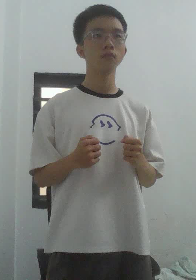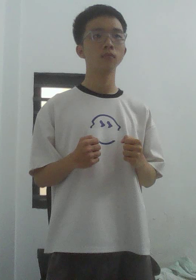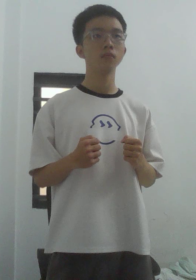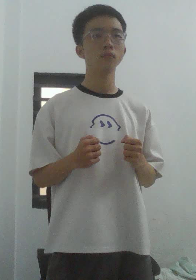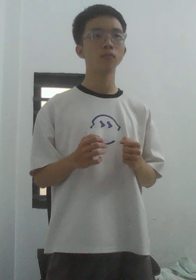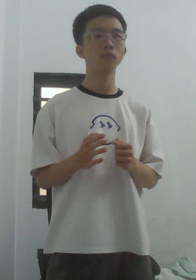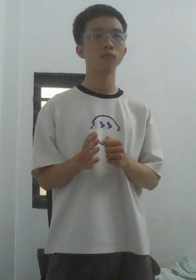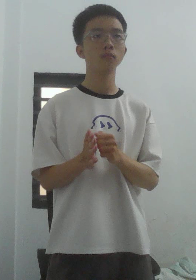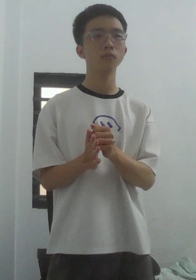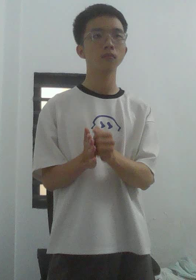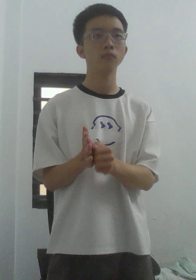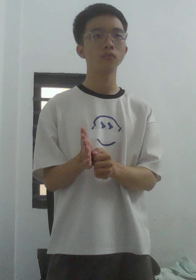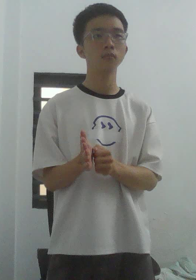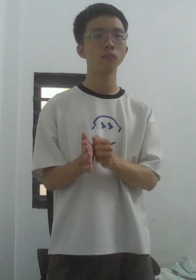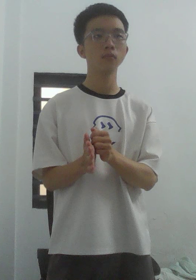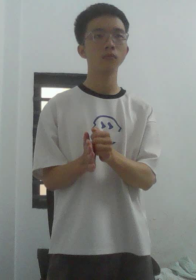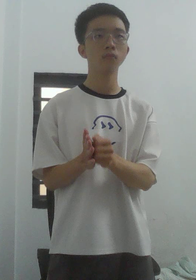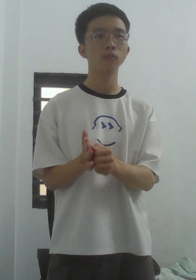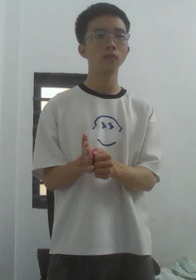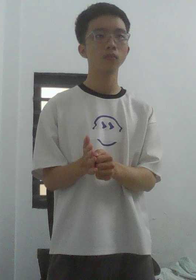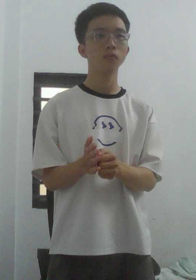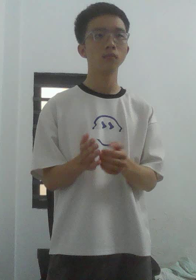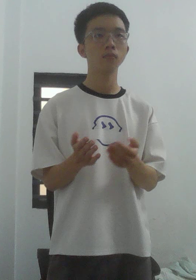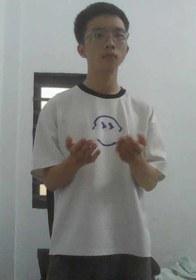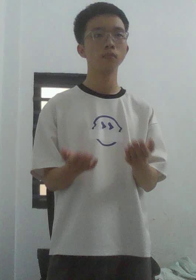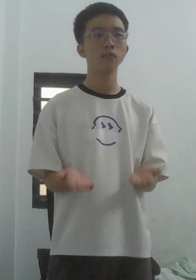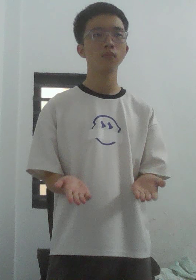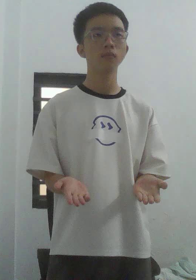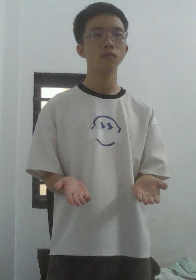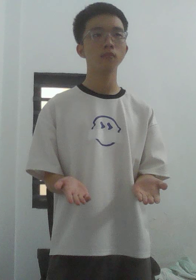thang nay